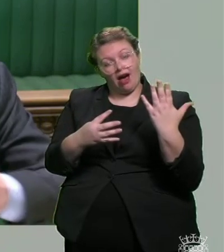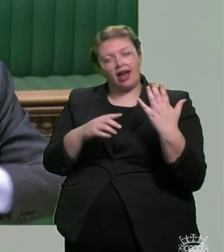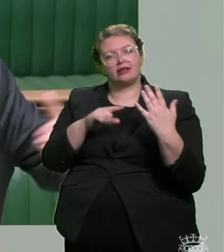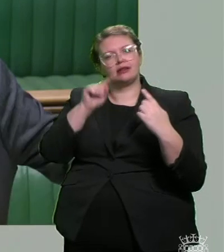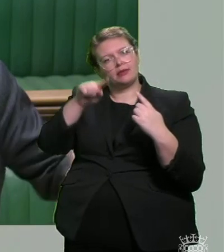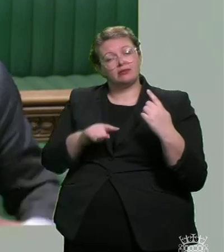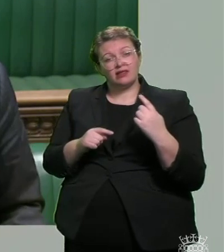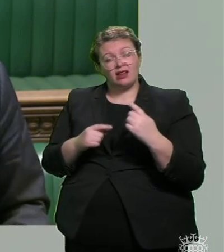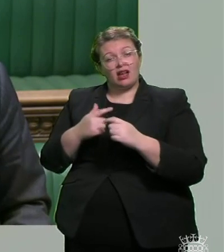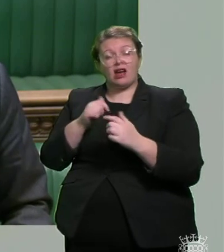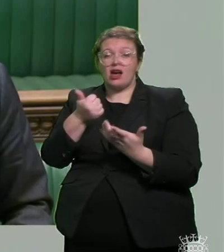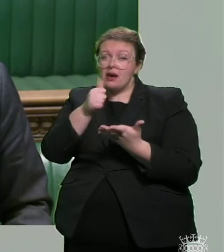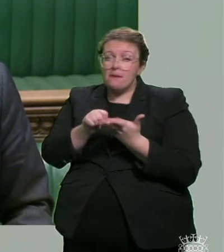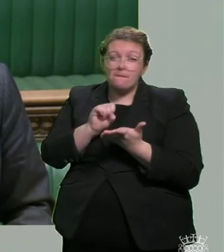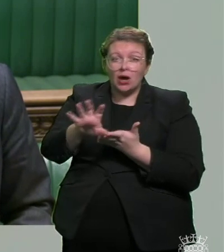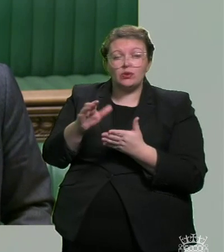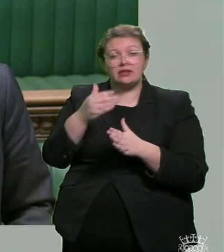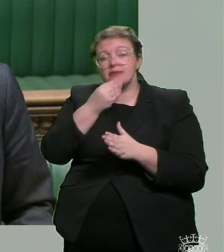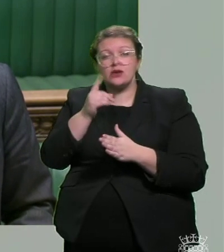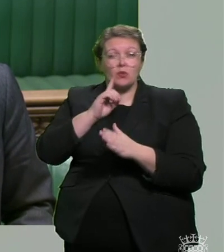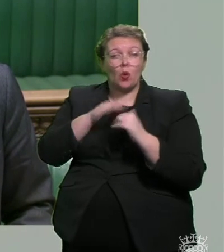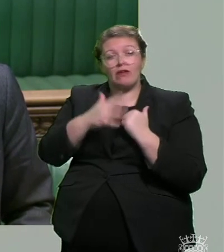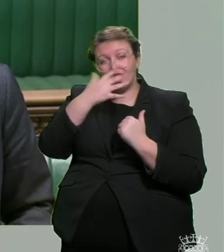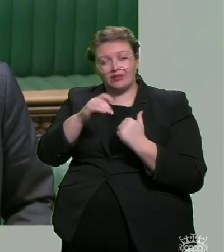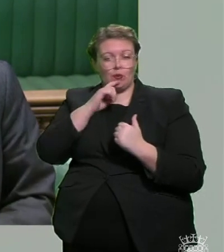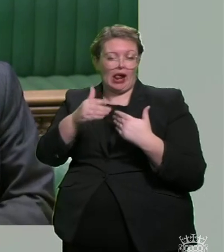Postal workers over 50 will certainly be included in those.